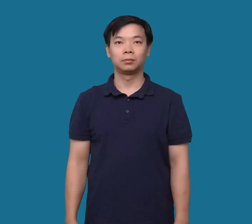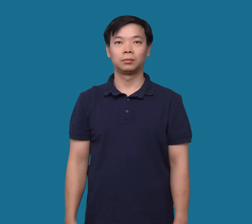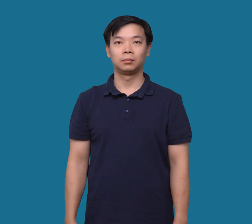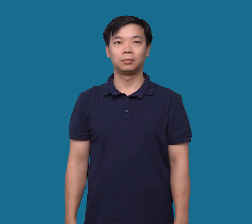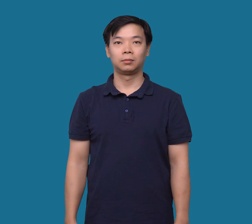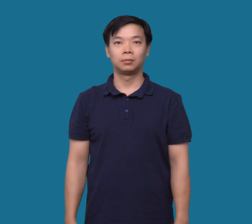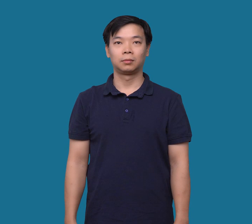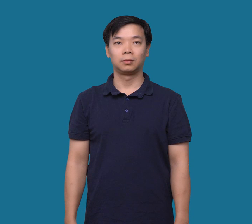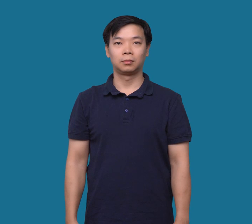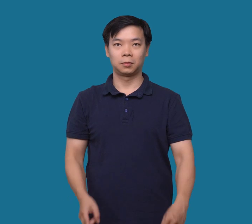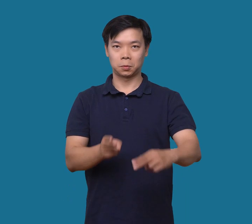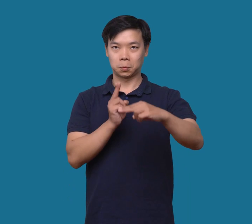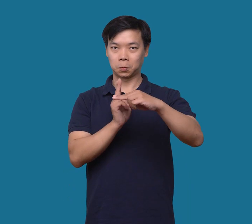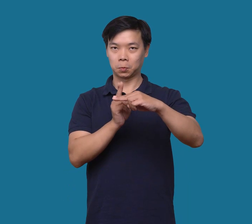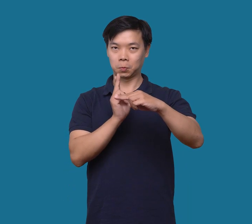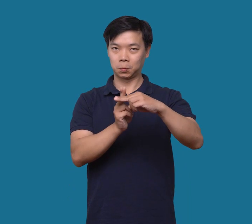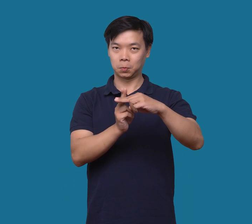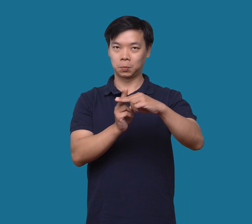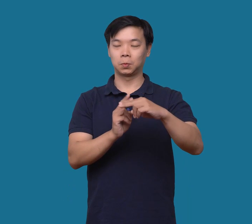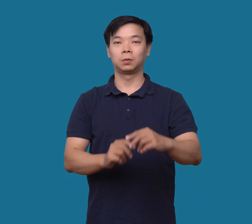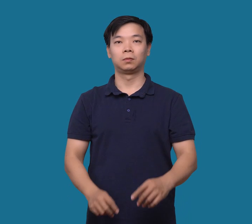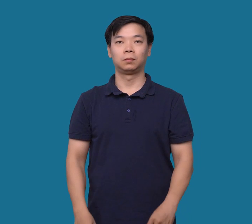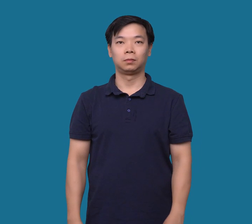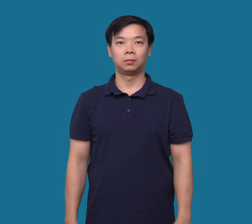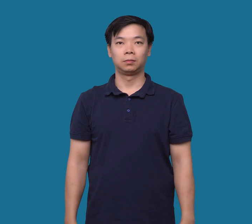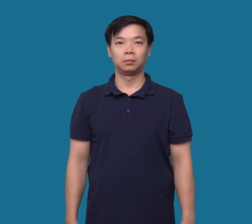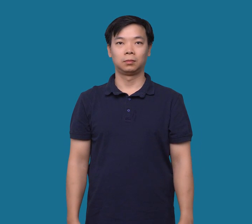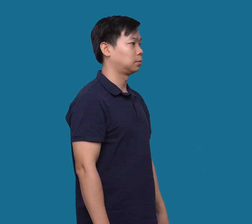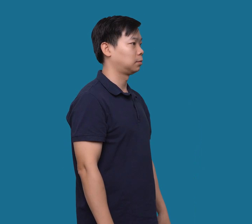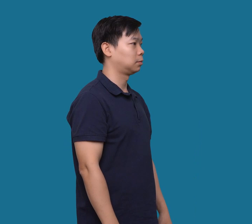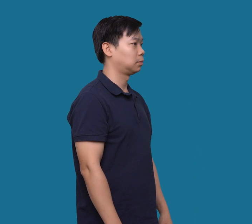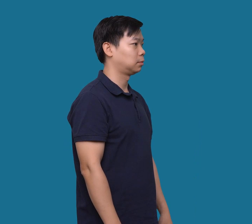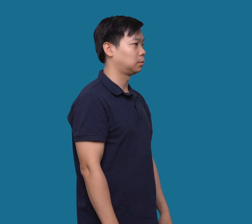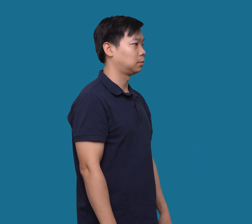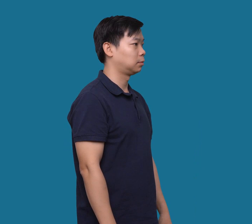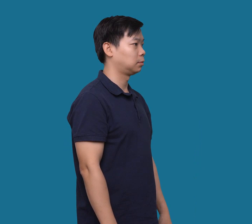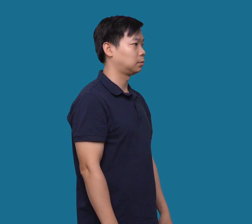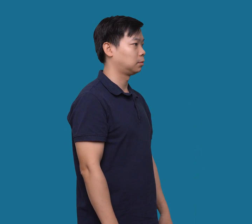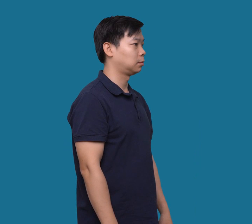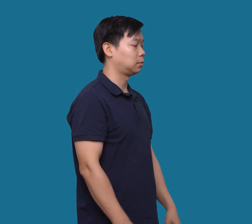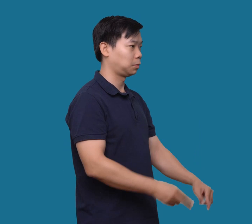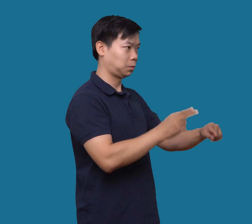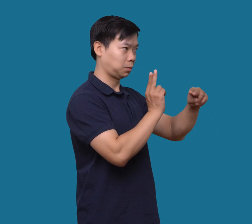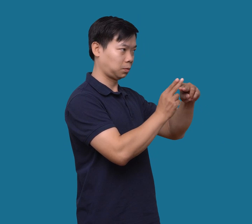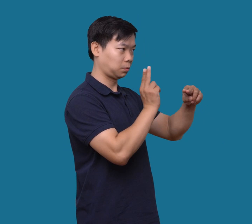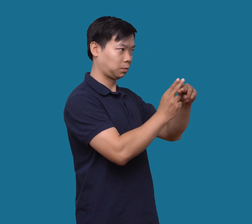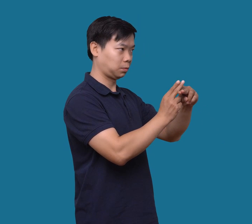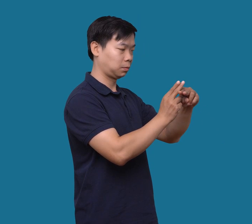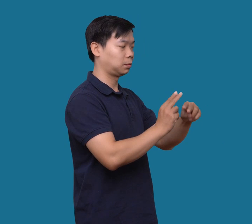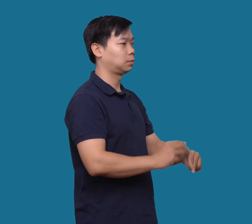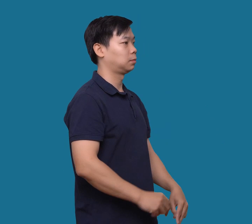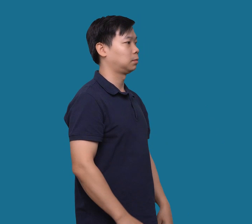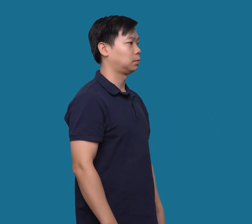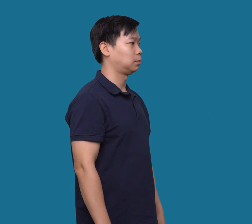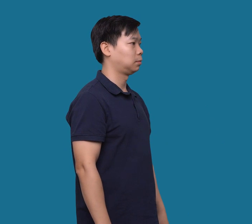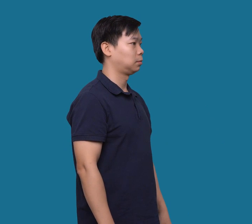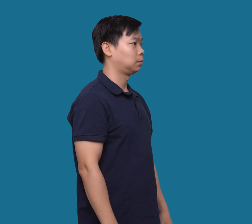yêu cầu